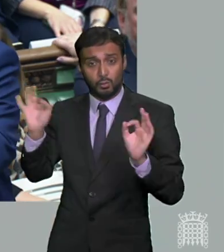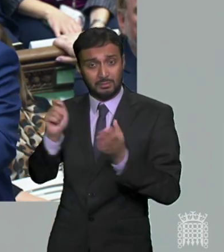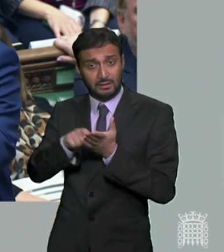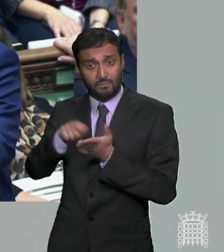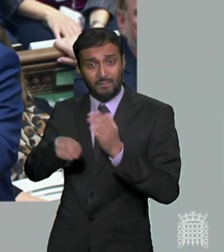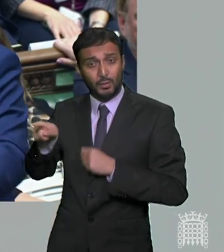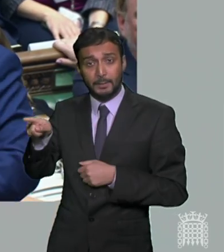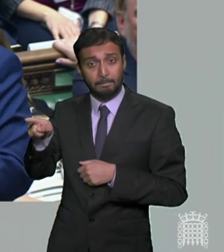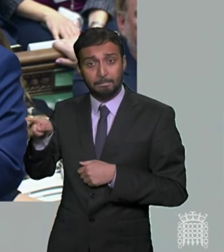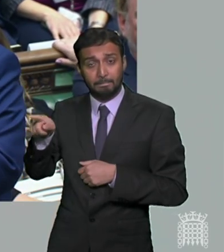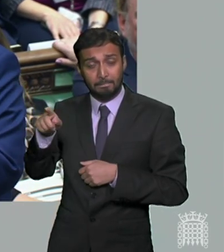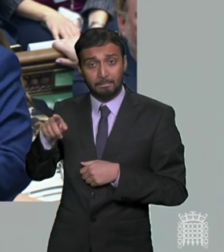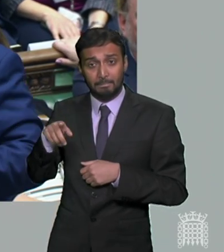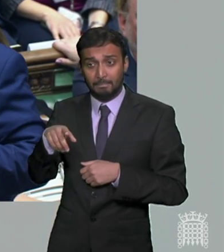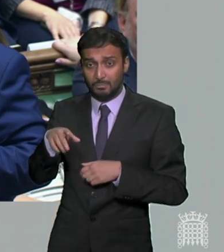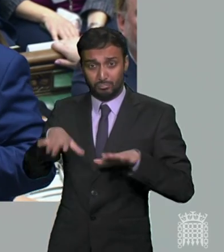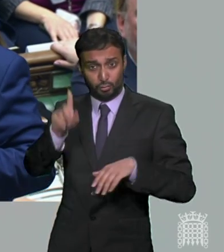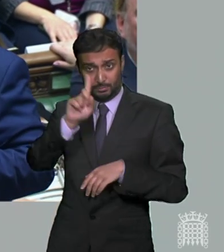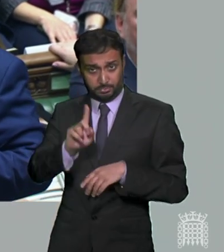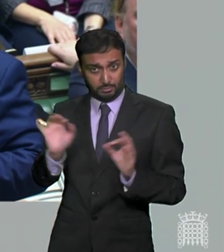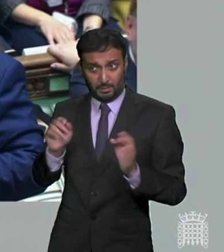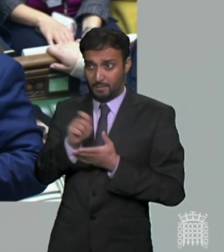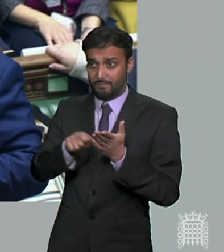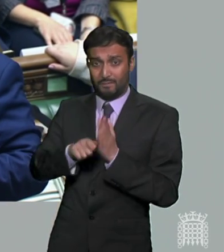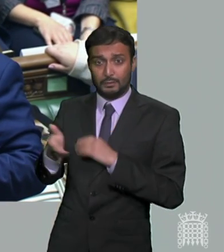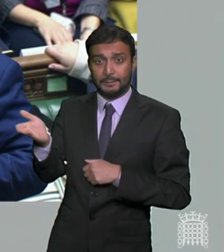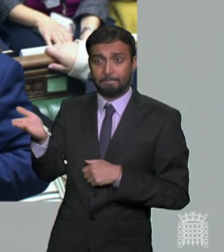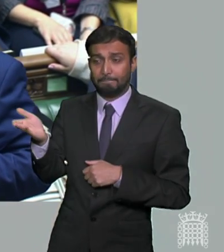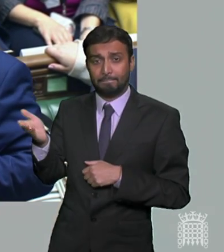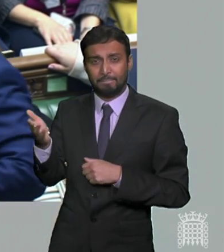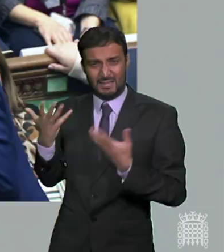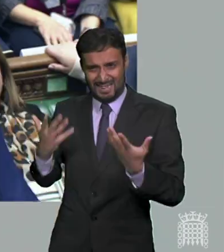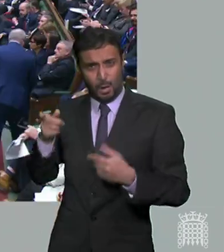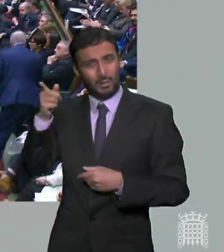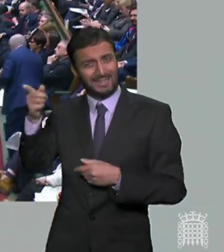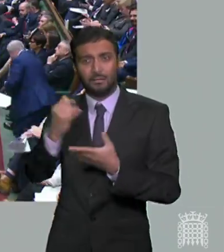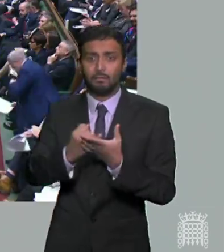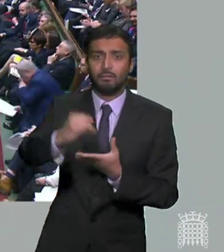What right does a man with no mandate have to deny Scottish democracy?